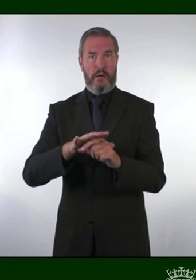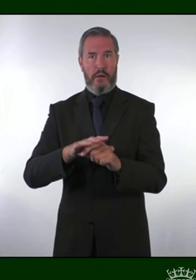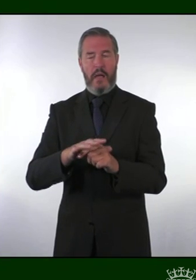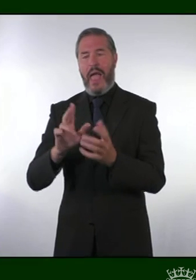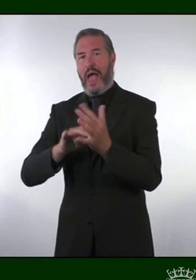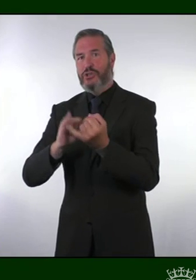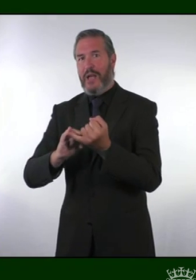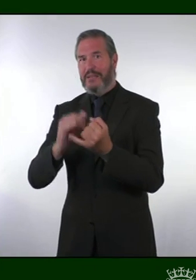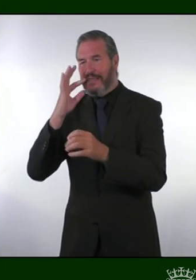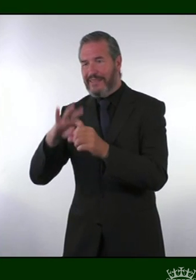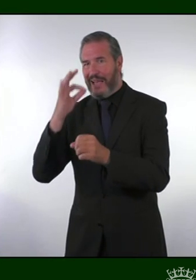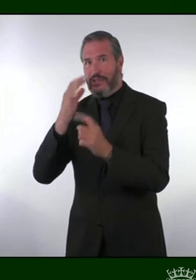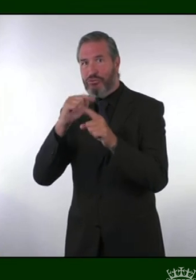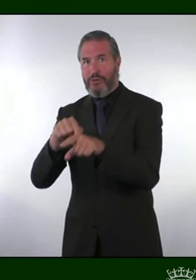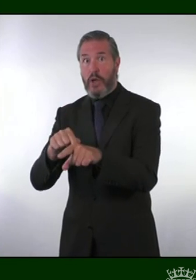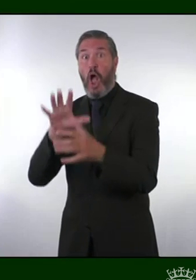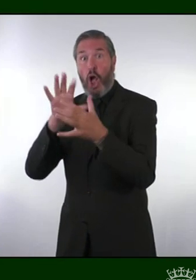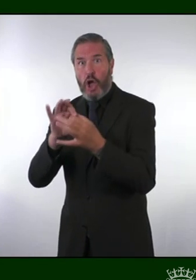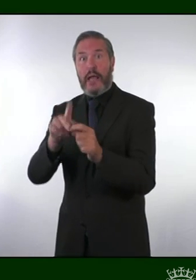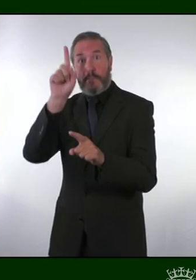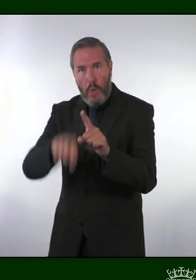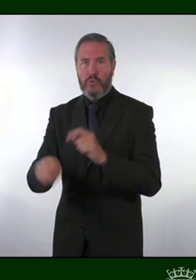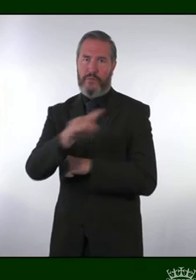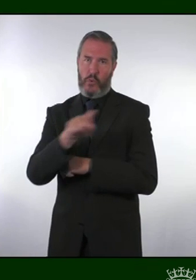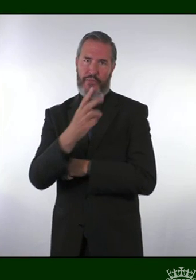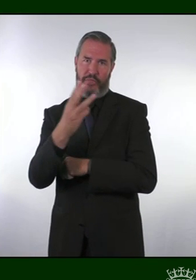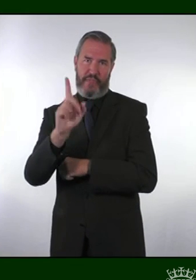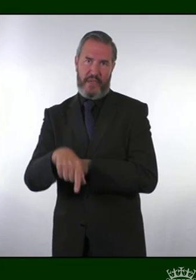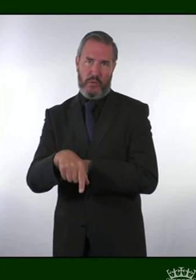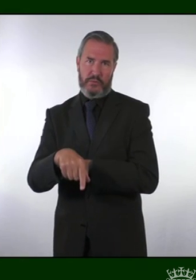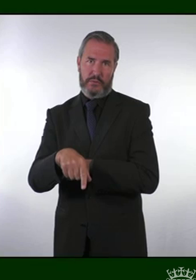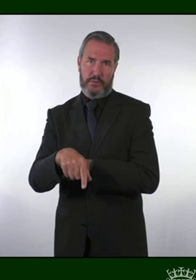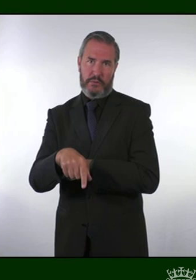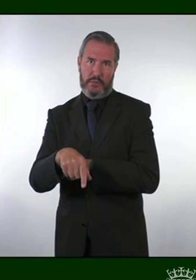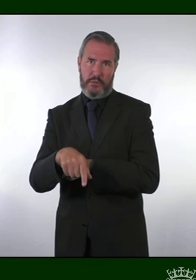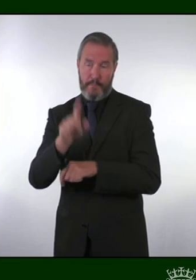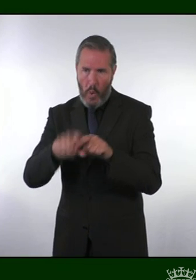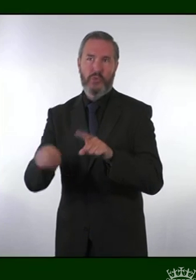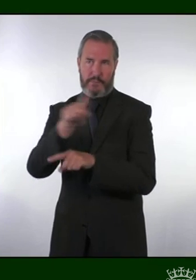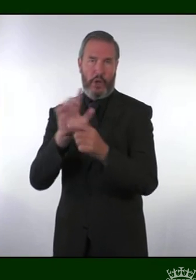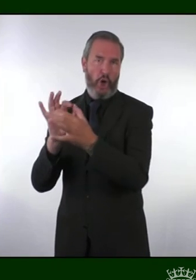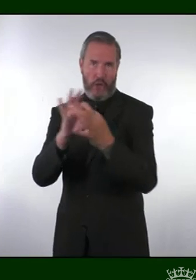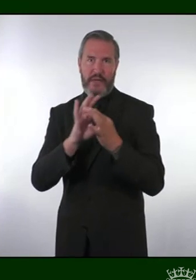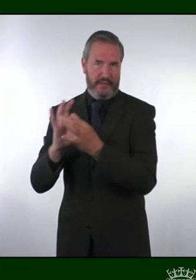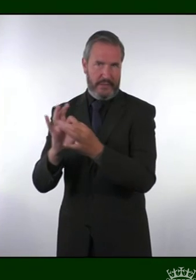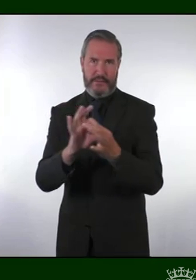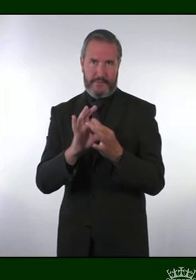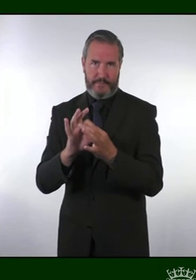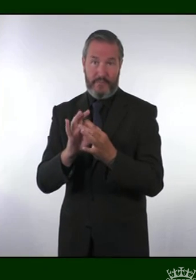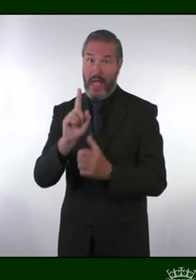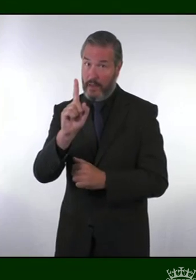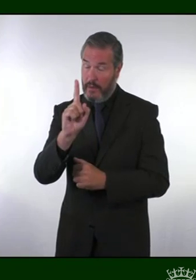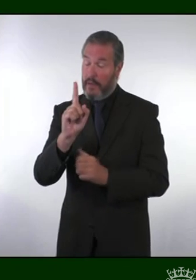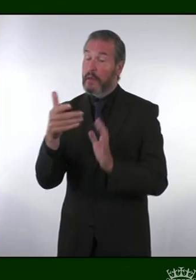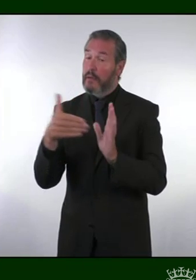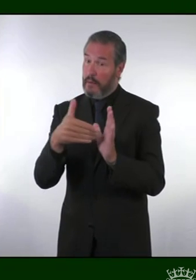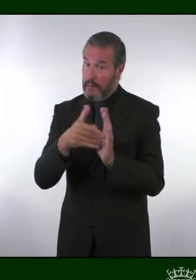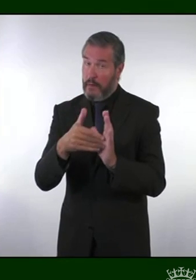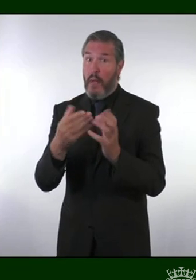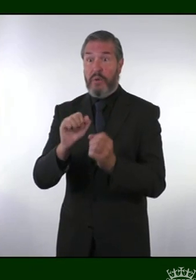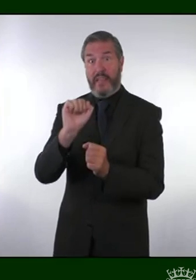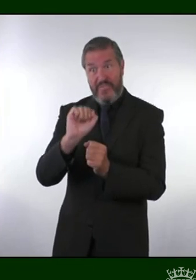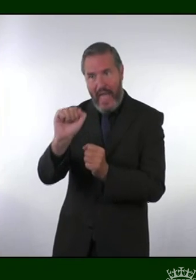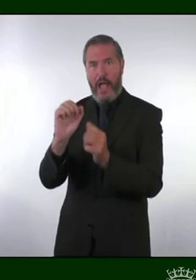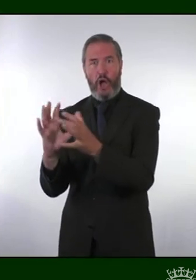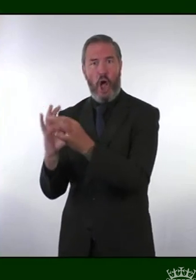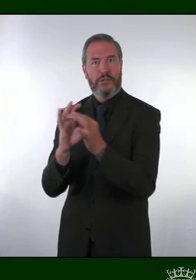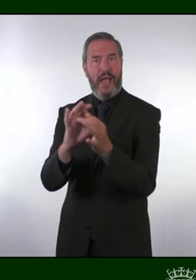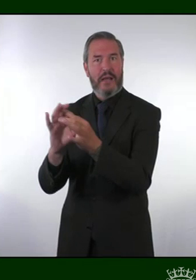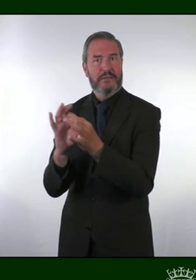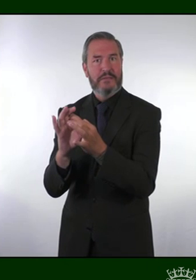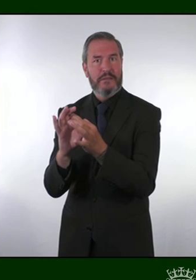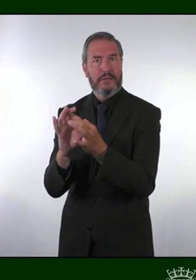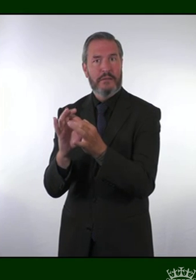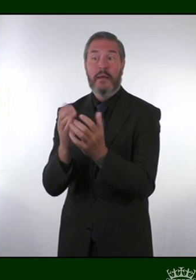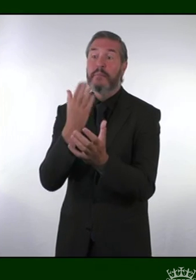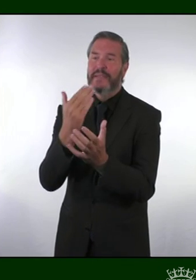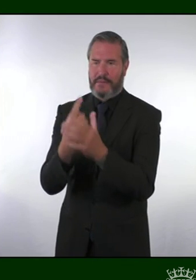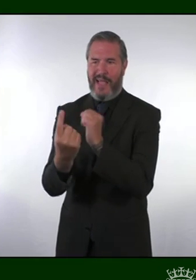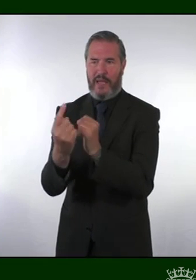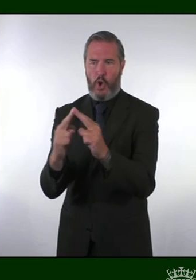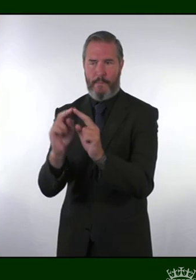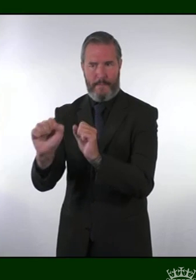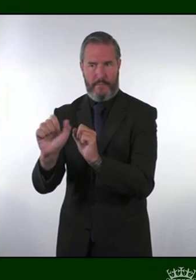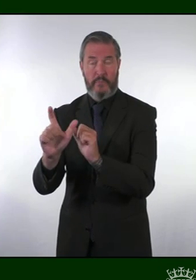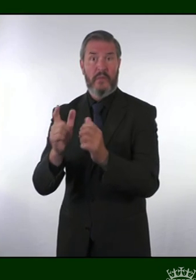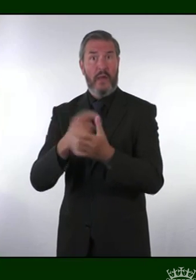NHS Test and Trace is contacting the vast majority of those who test positive and their contacts and getting them to self-isolate.